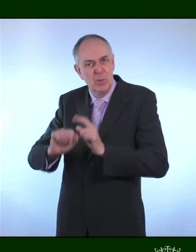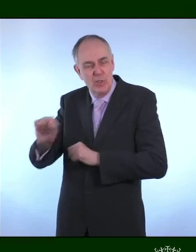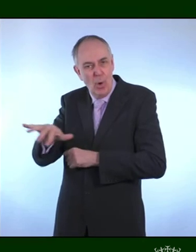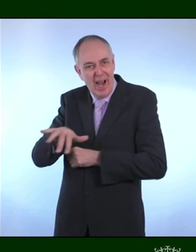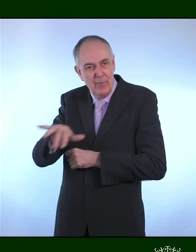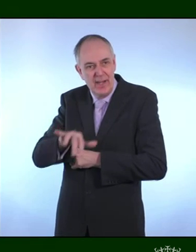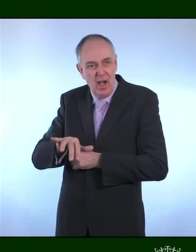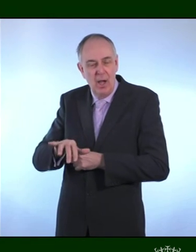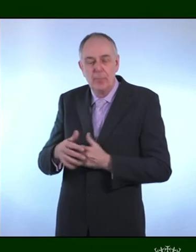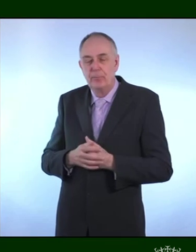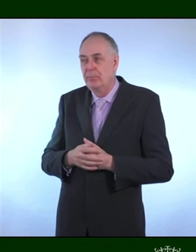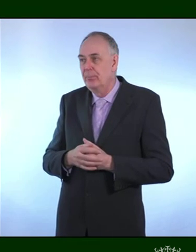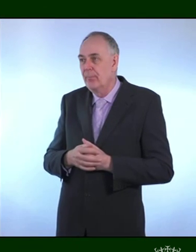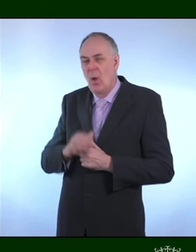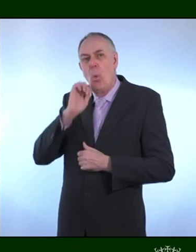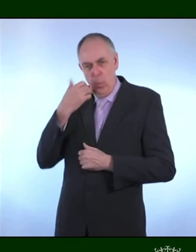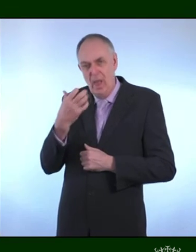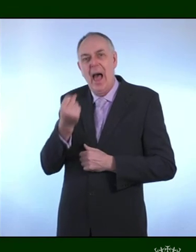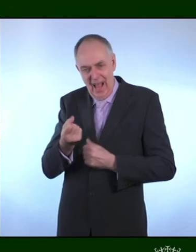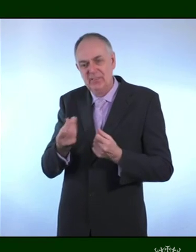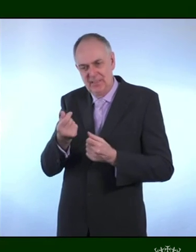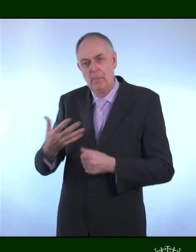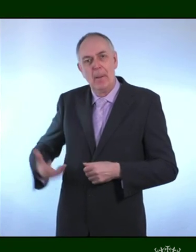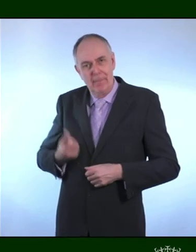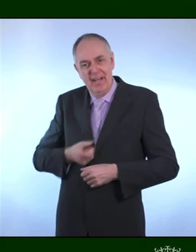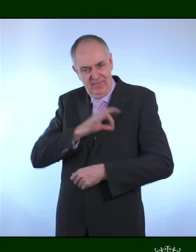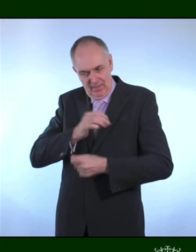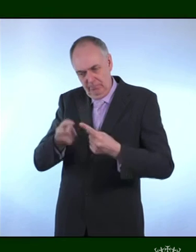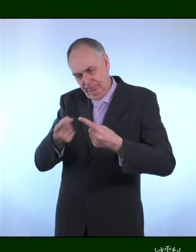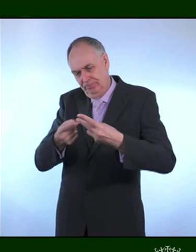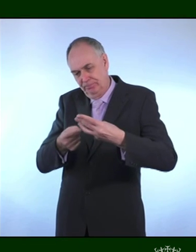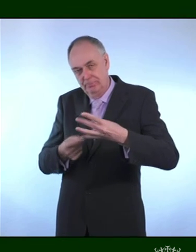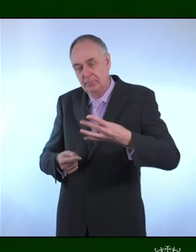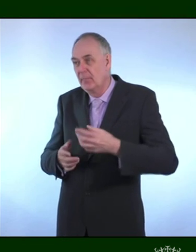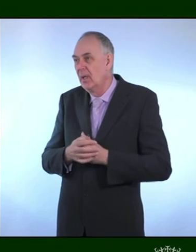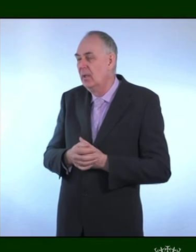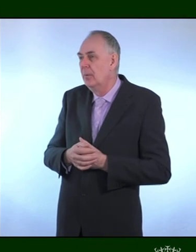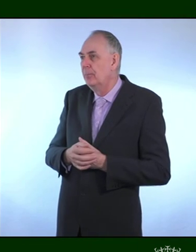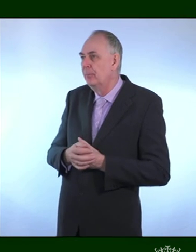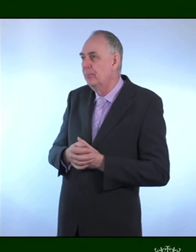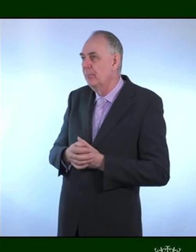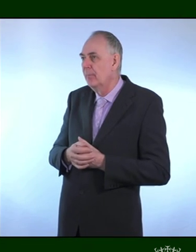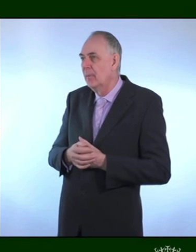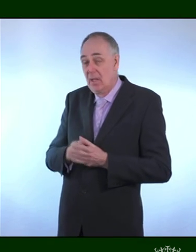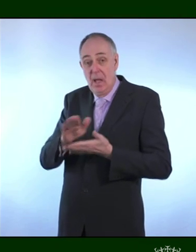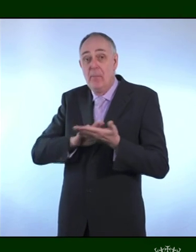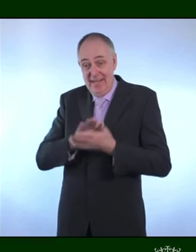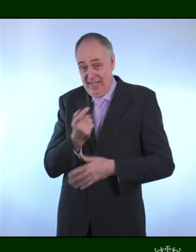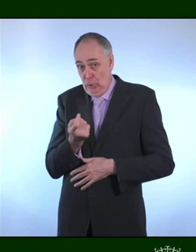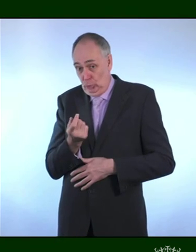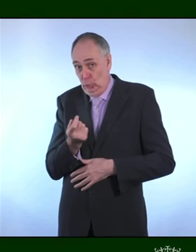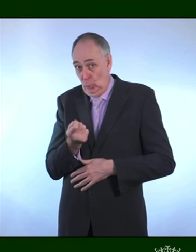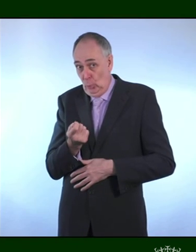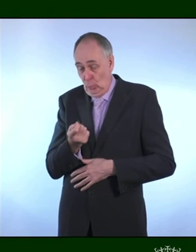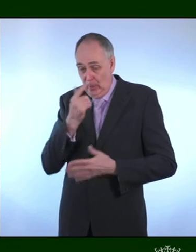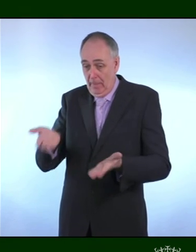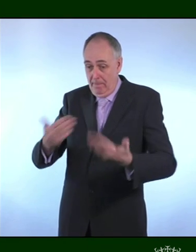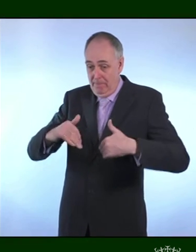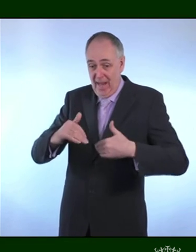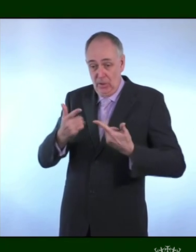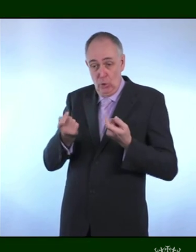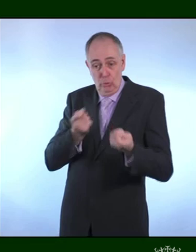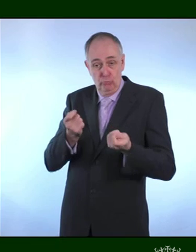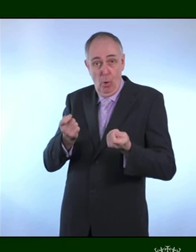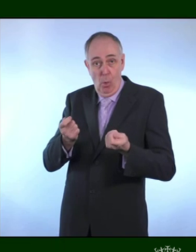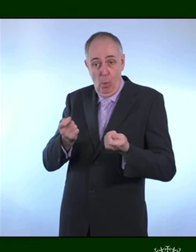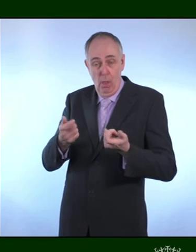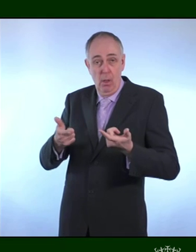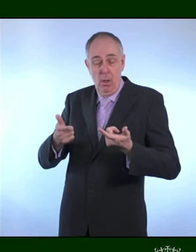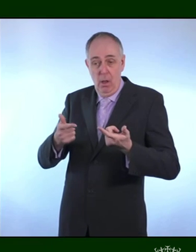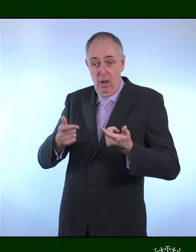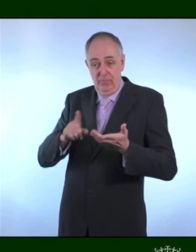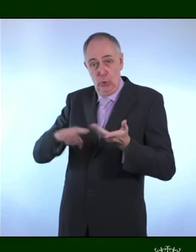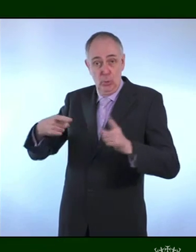They will receive all sorts of benefits—not least our ability, in due time, to take back control of the plenteous resources off the UK coast.